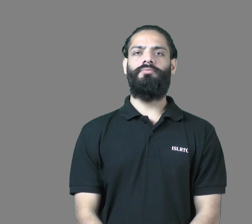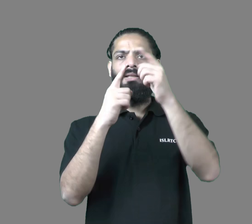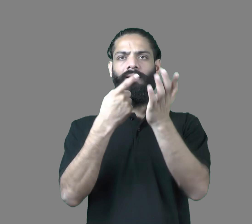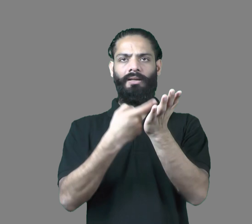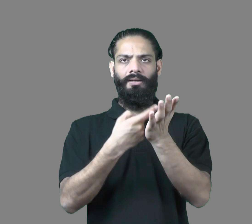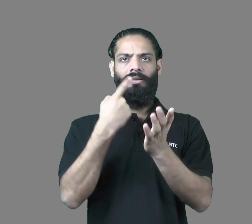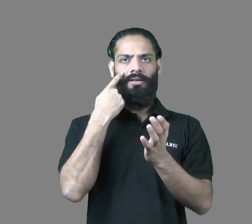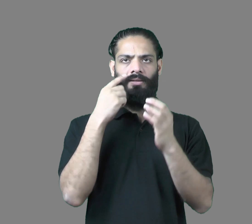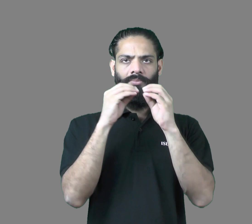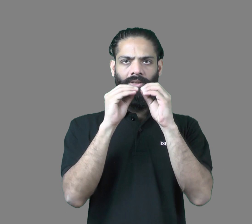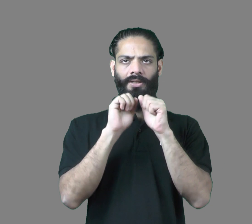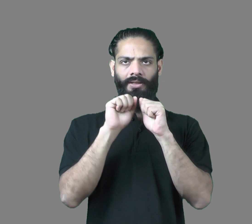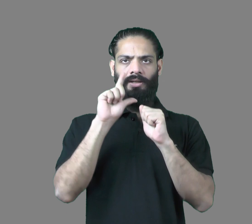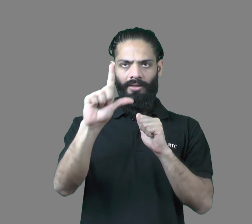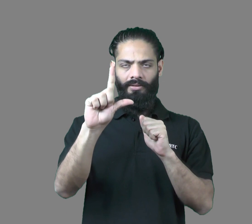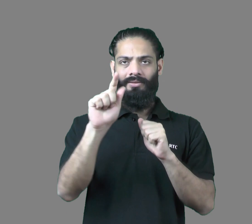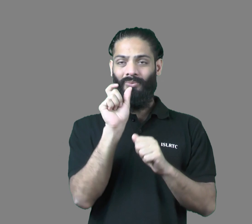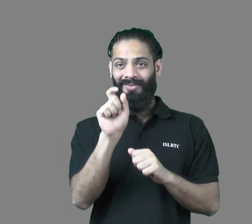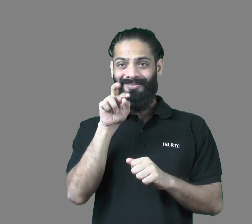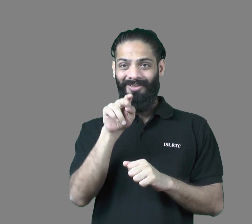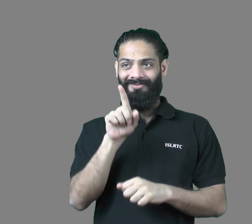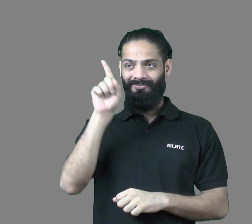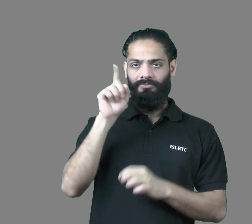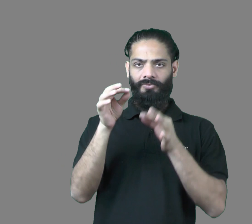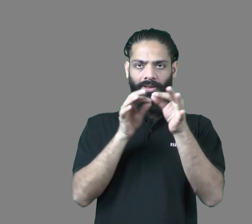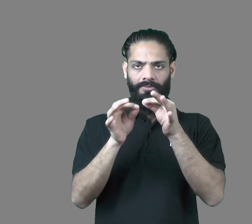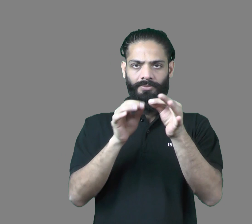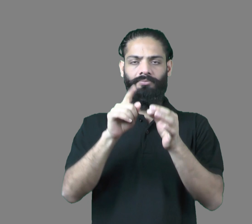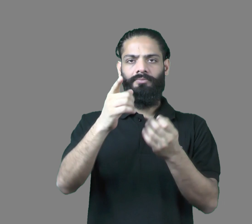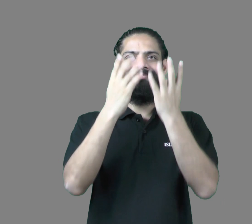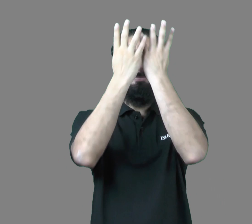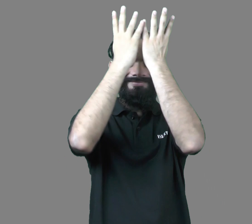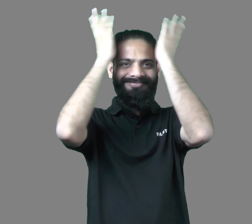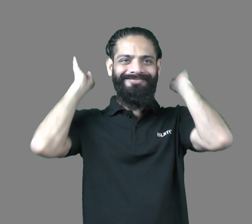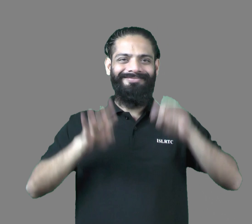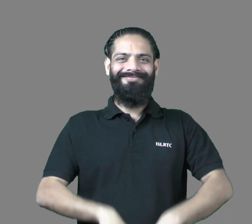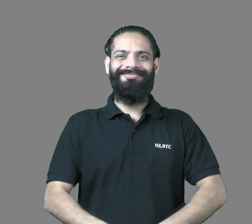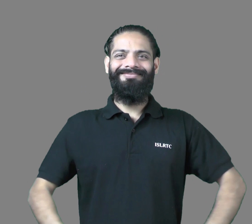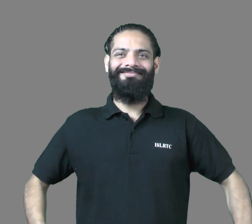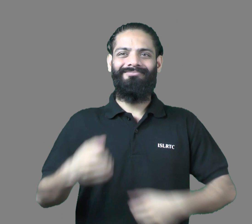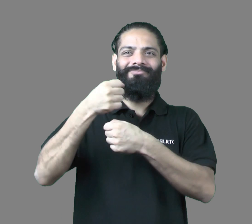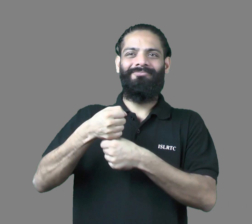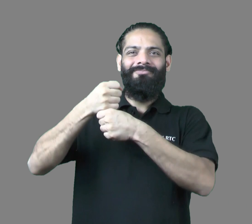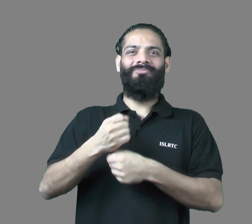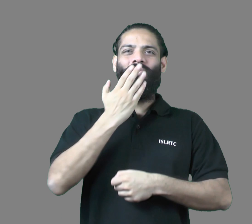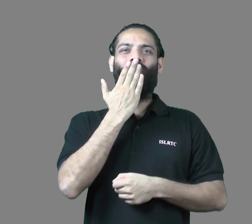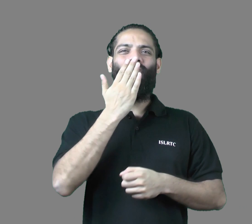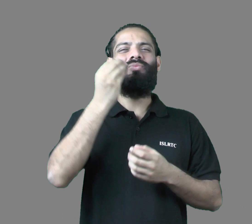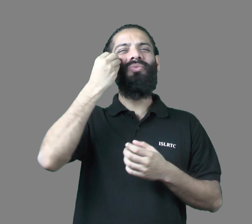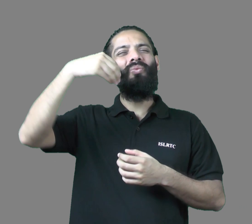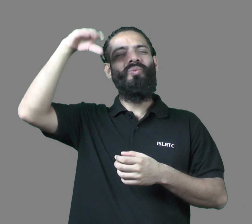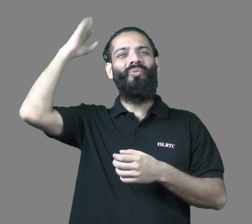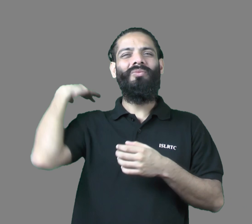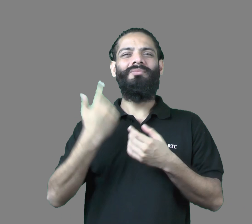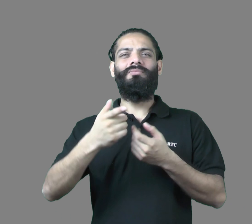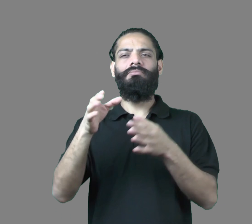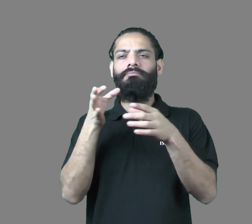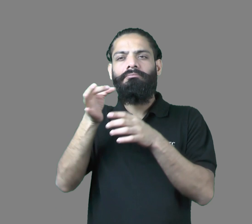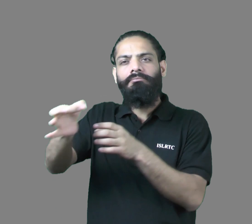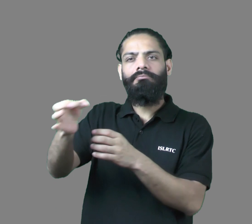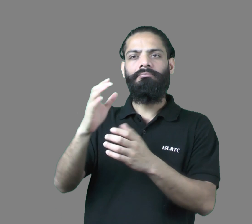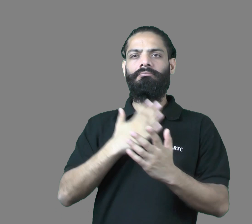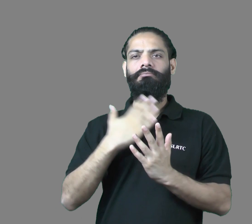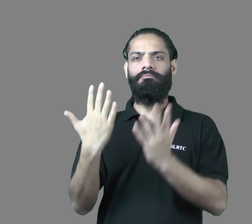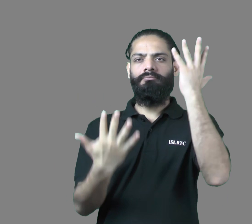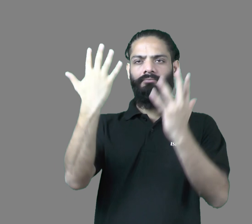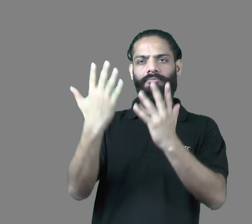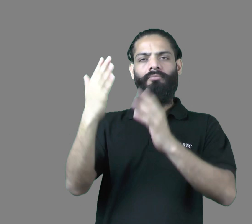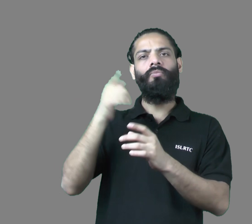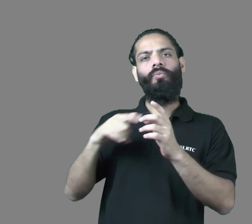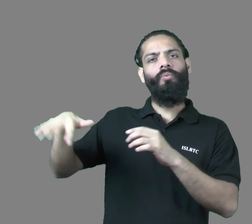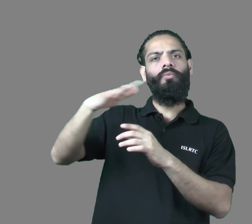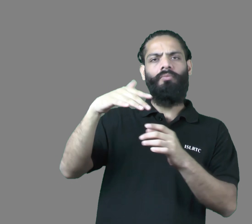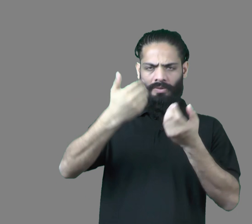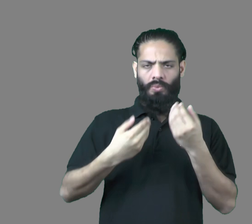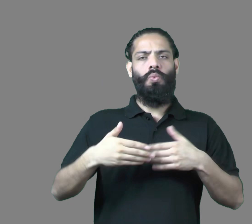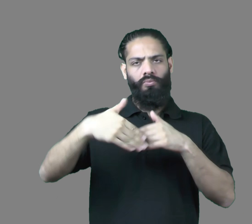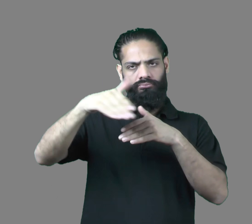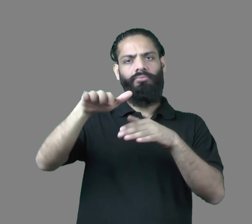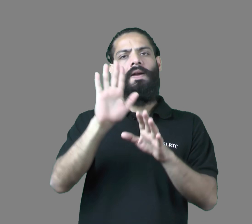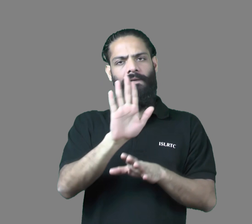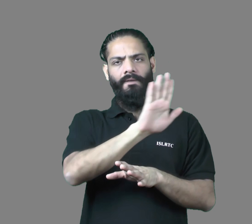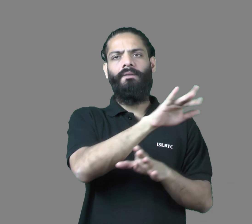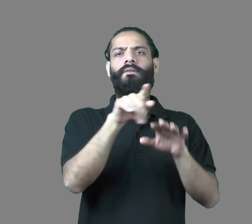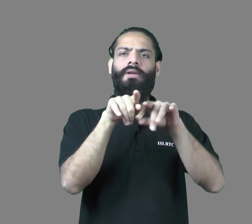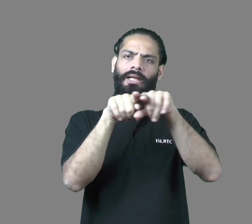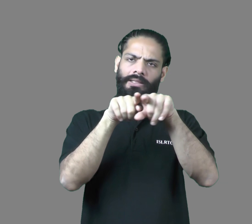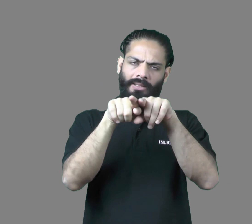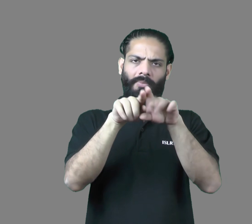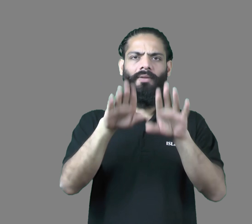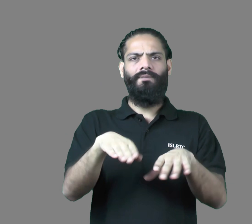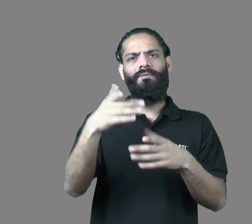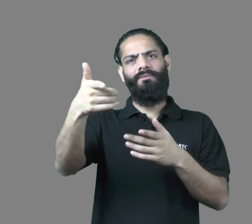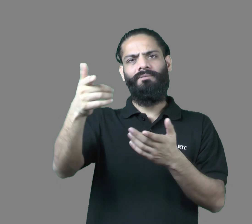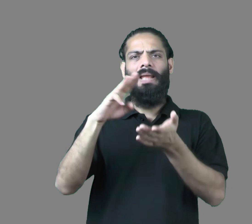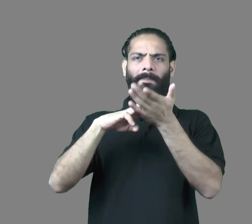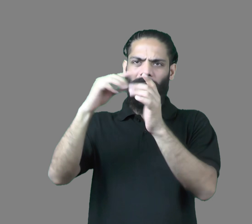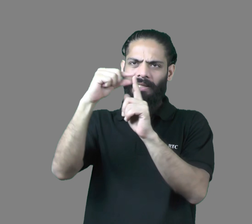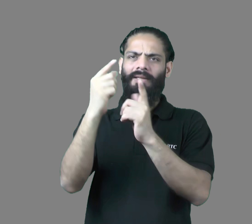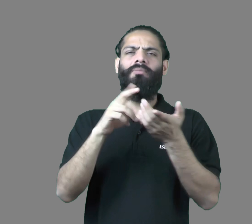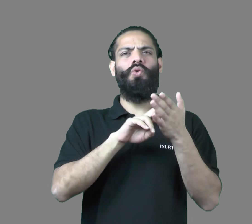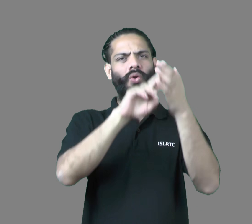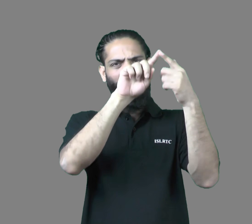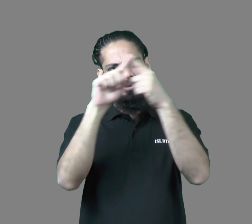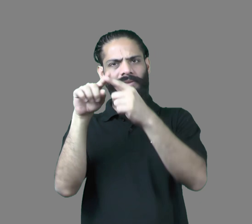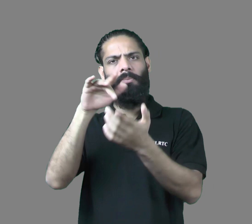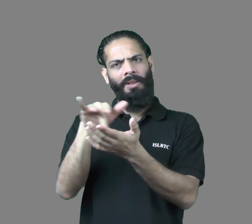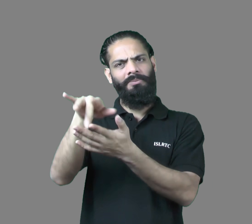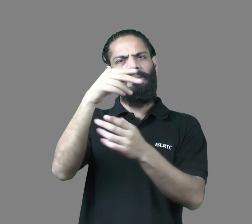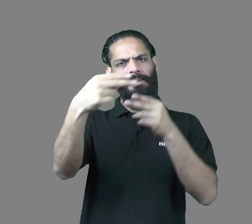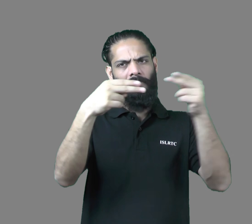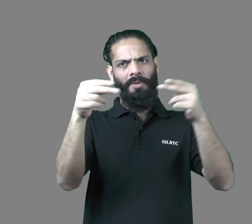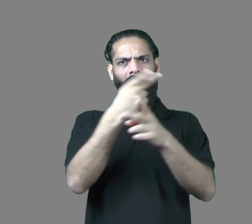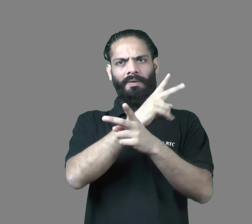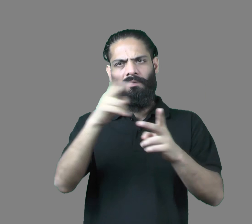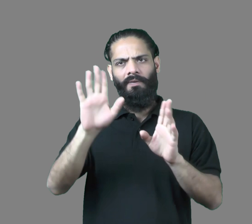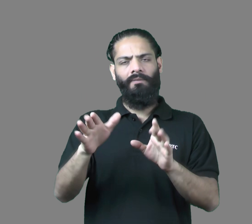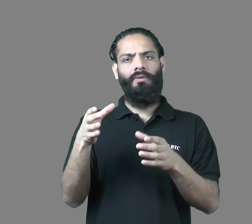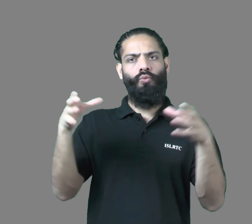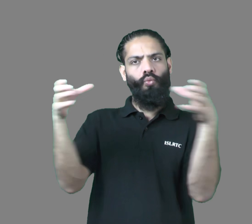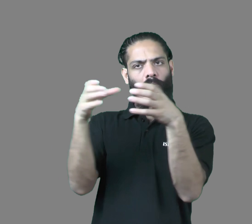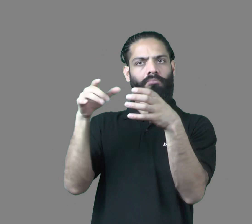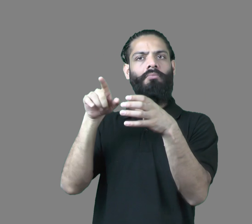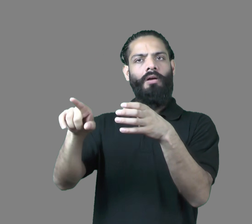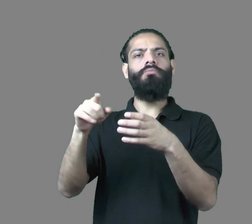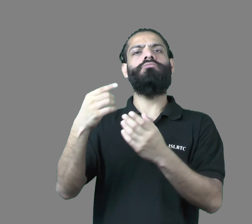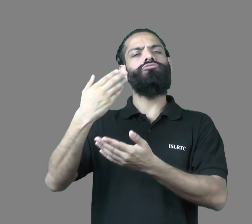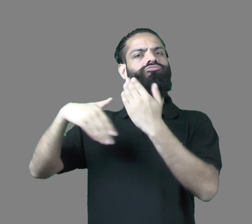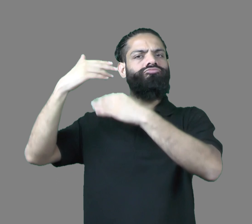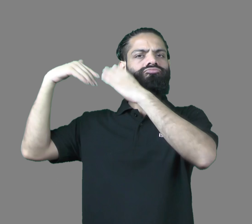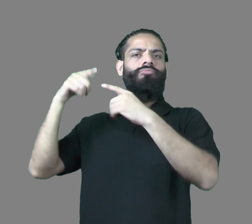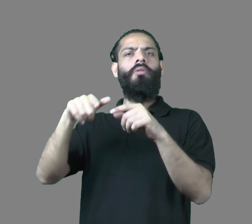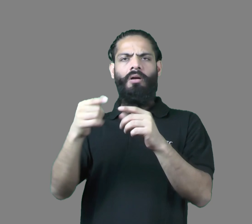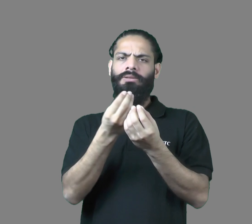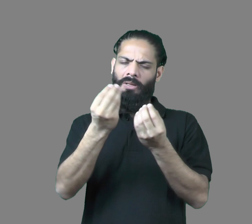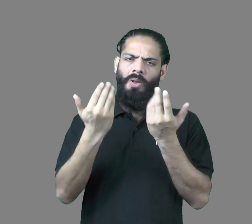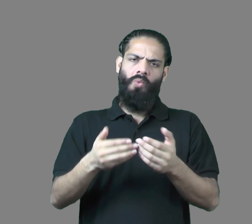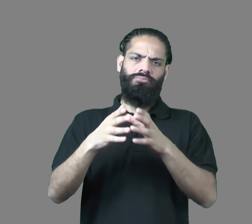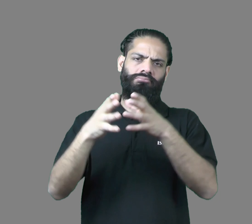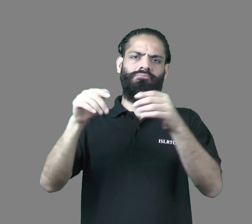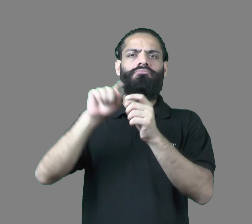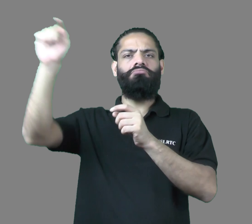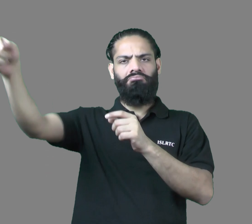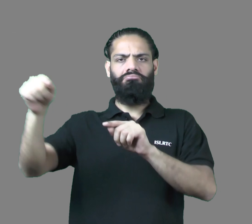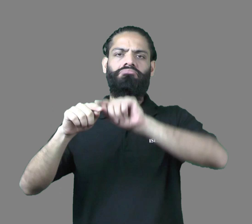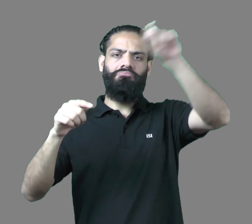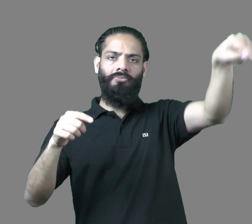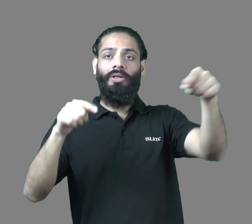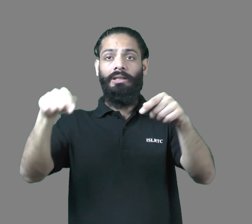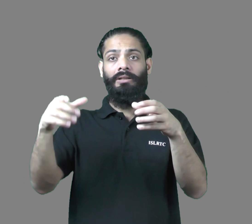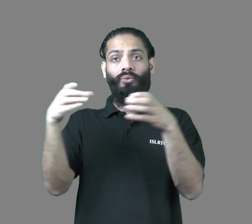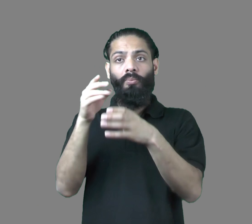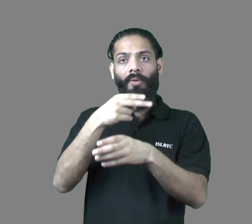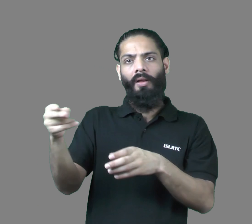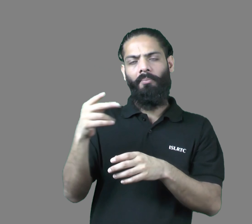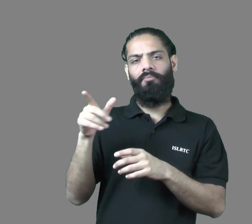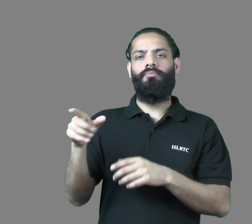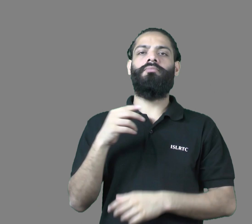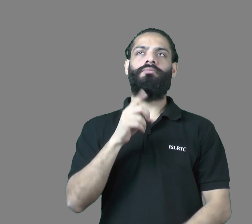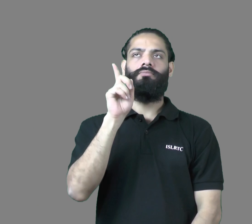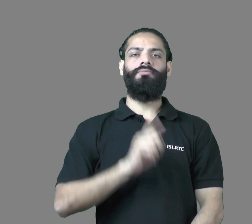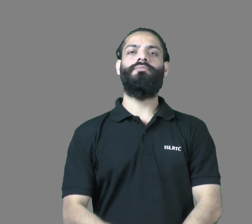Tribals